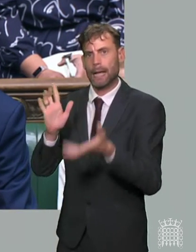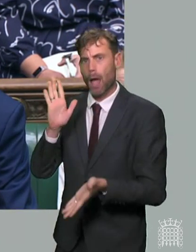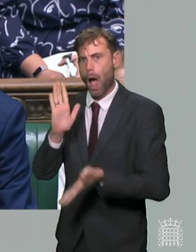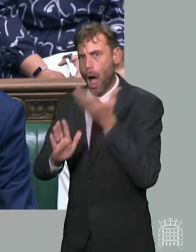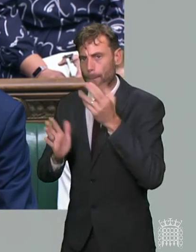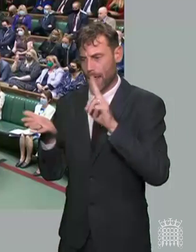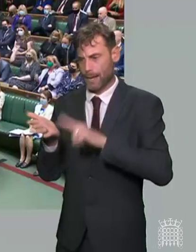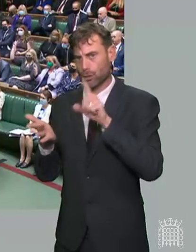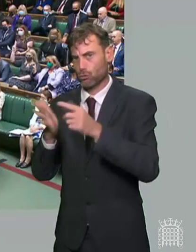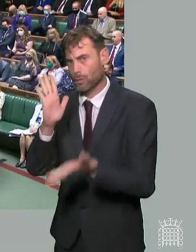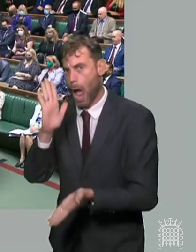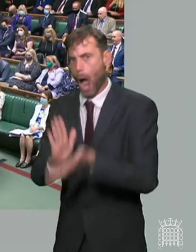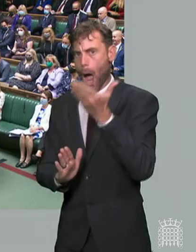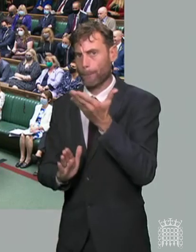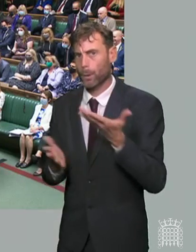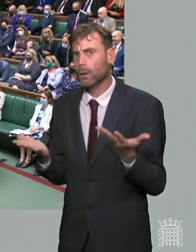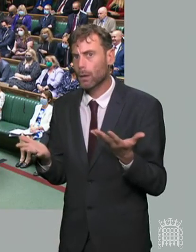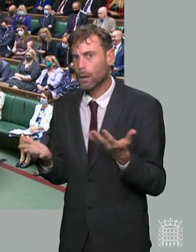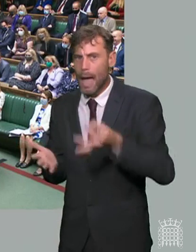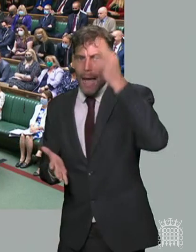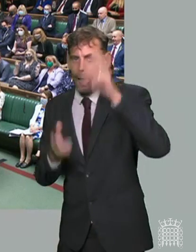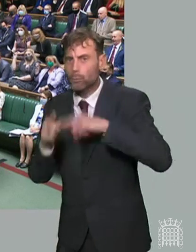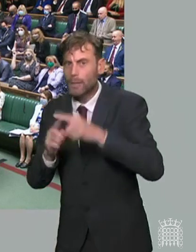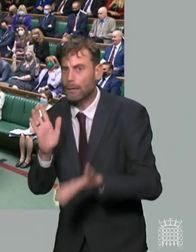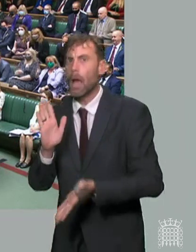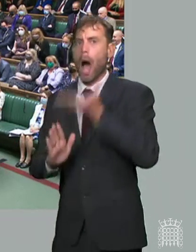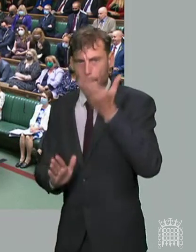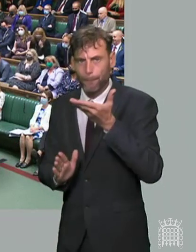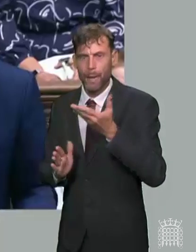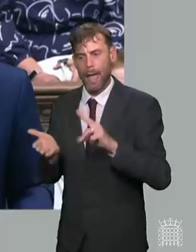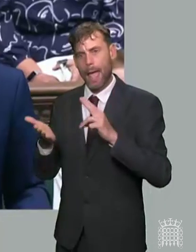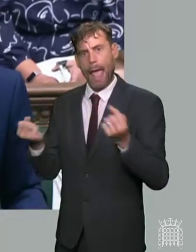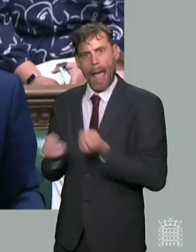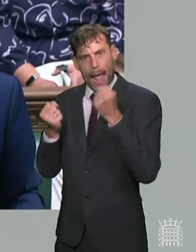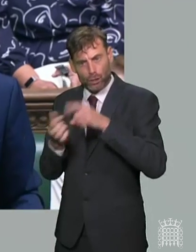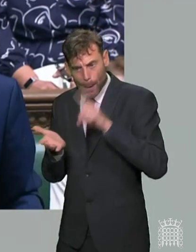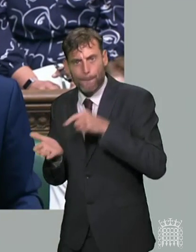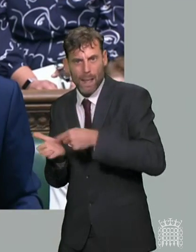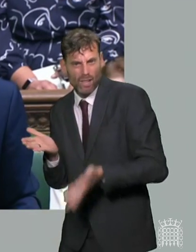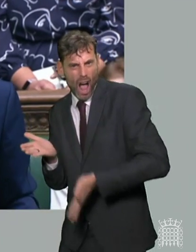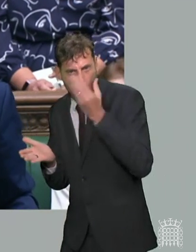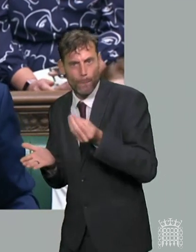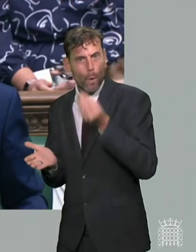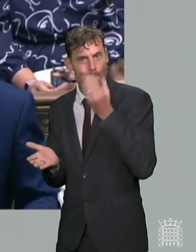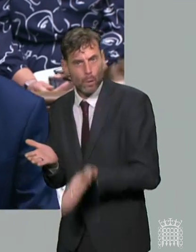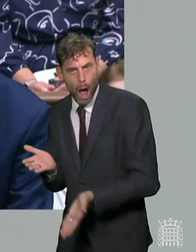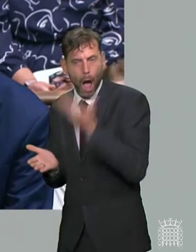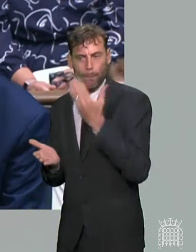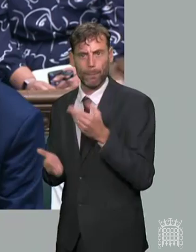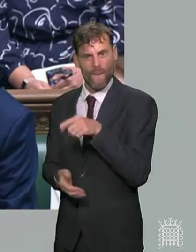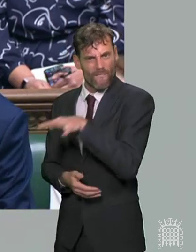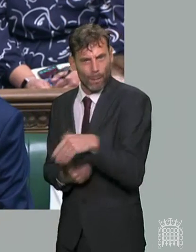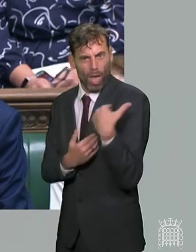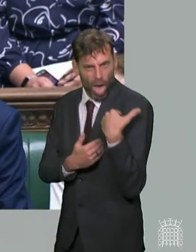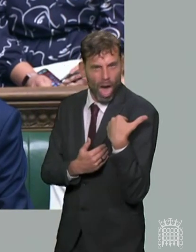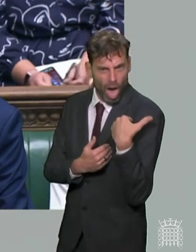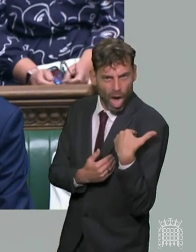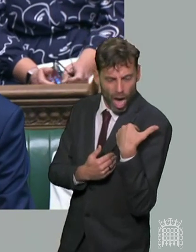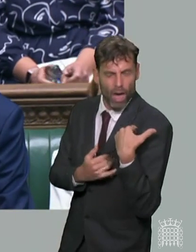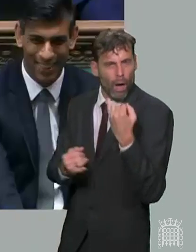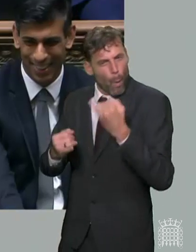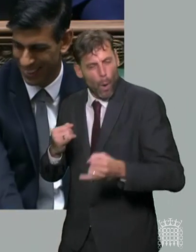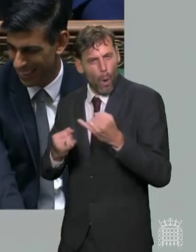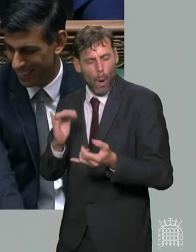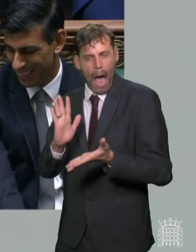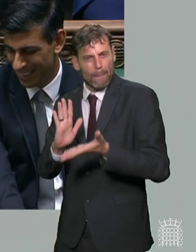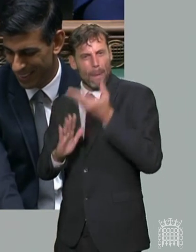National insurance— Council tax— Energy bills, food prices, burdens on families: up, up, up.